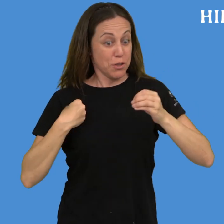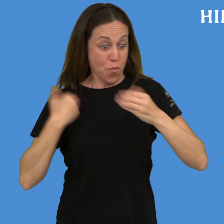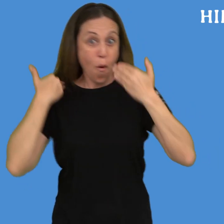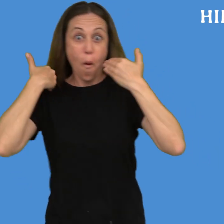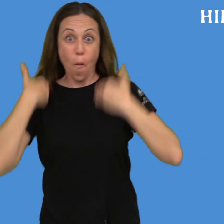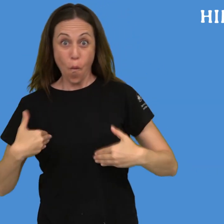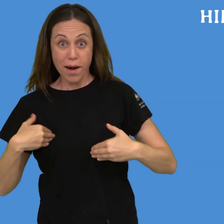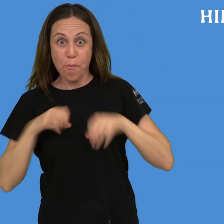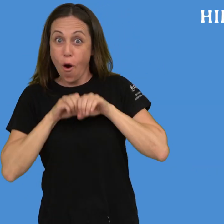cuerpo